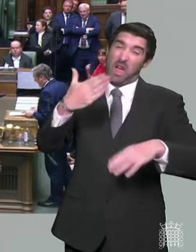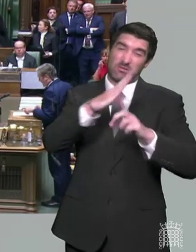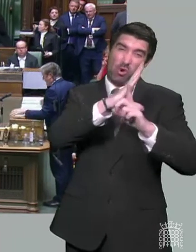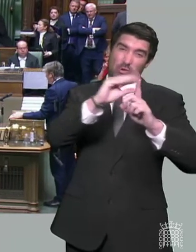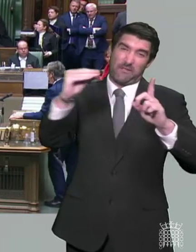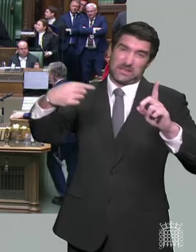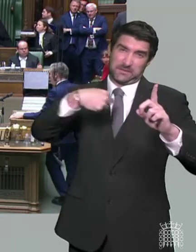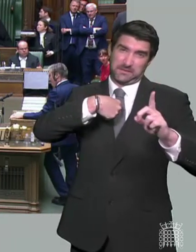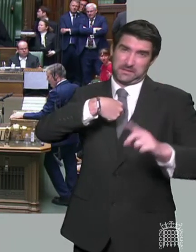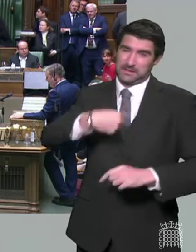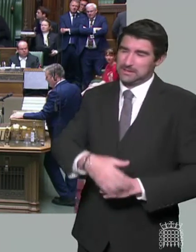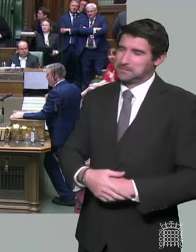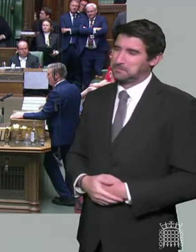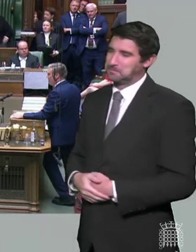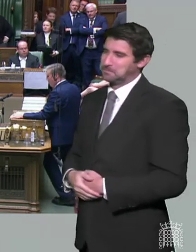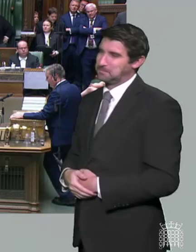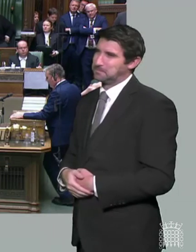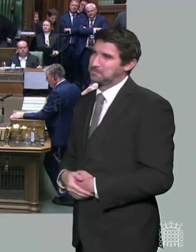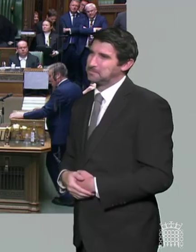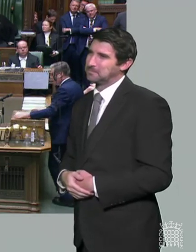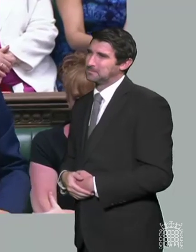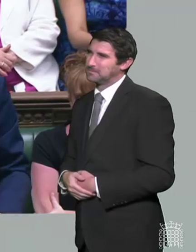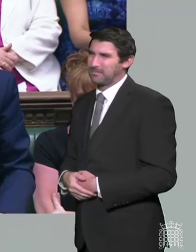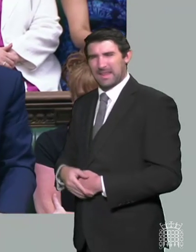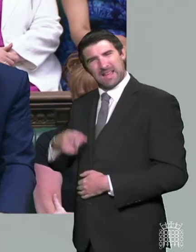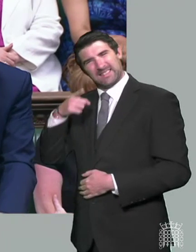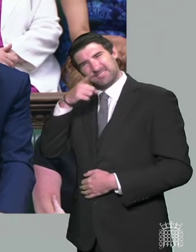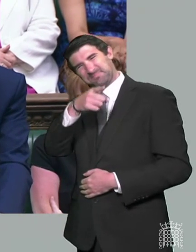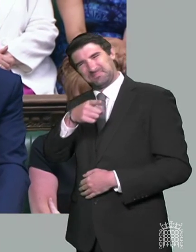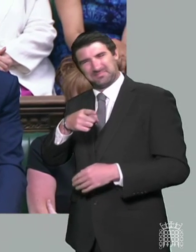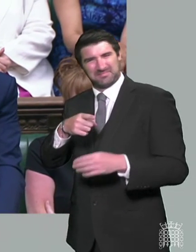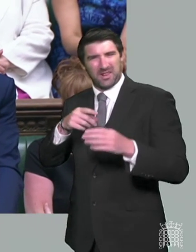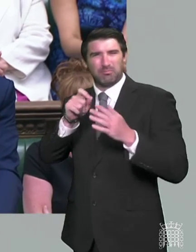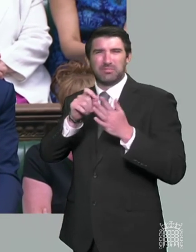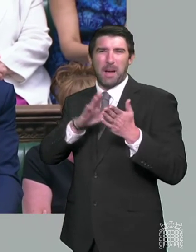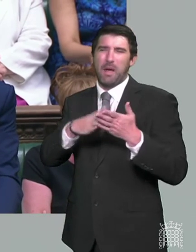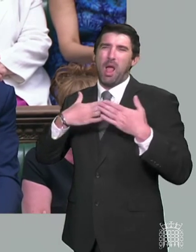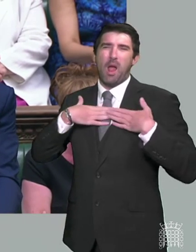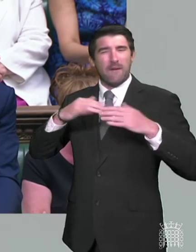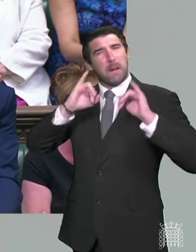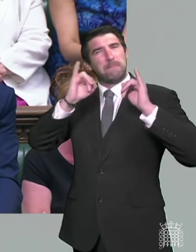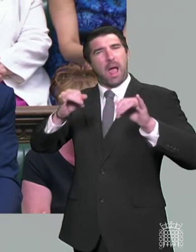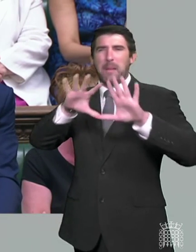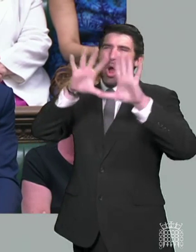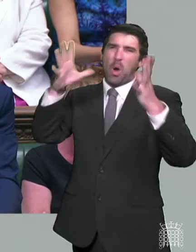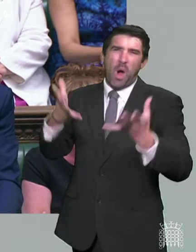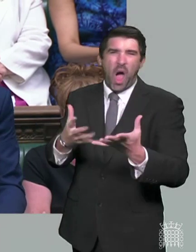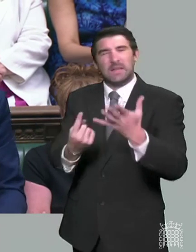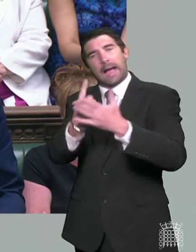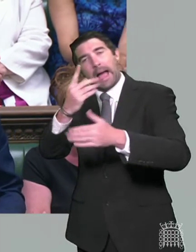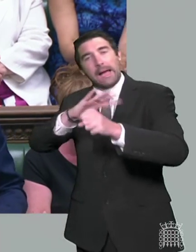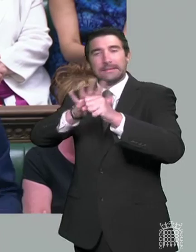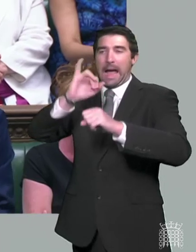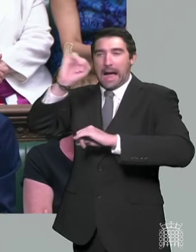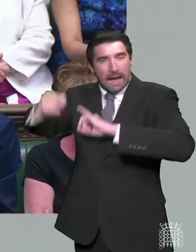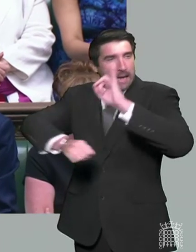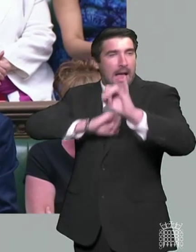The Prime Minister always likes to blame global forces, but global forces are just that: global—everybody faces them.